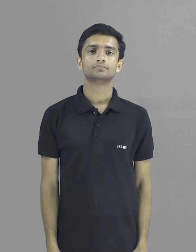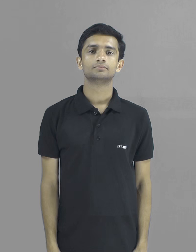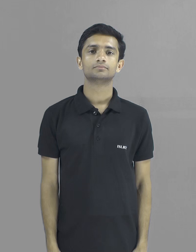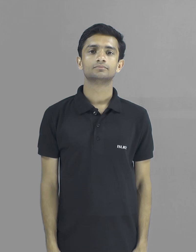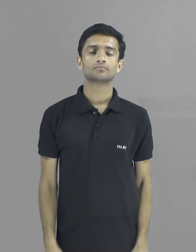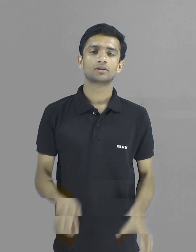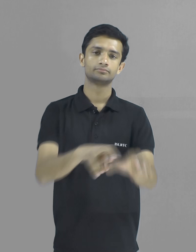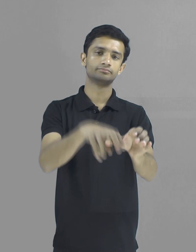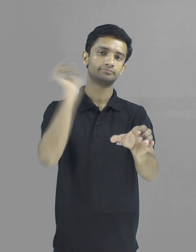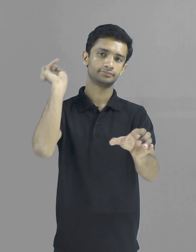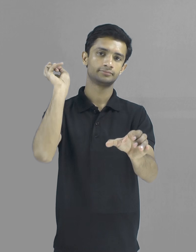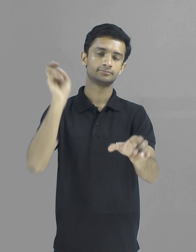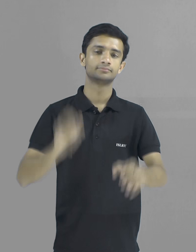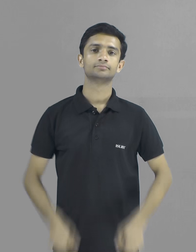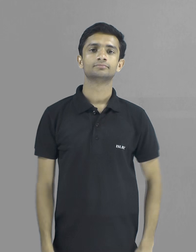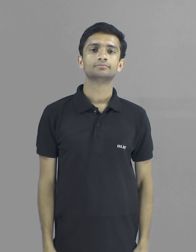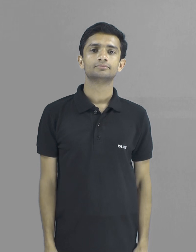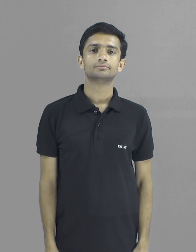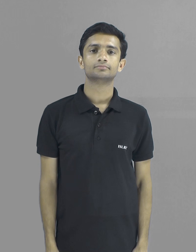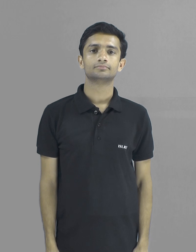Resign